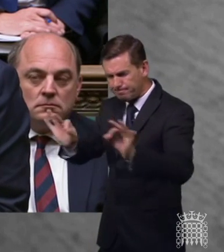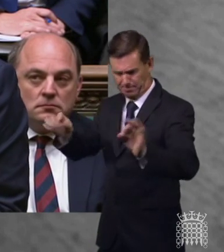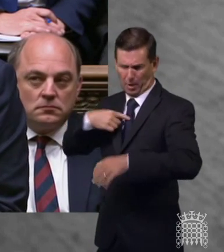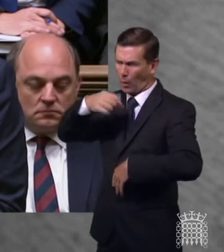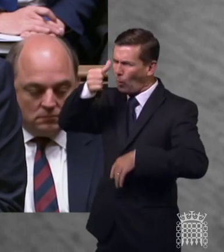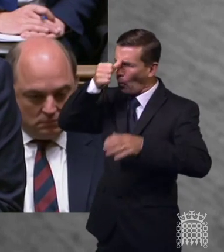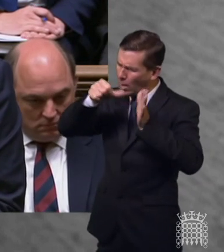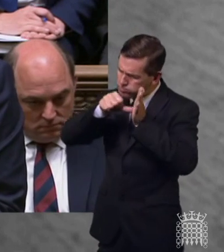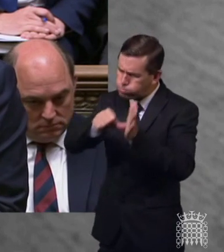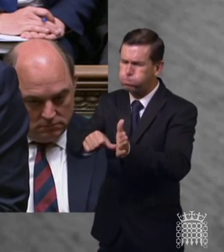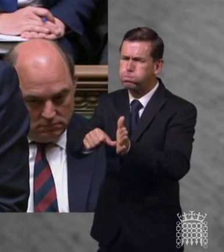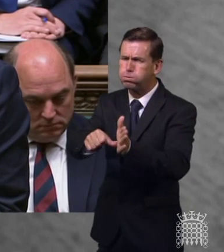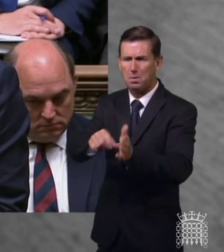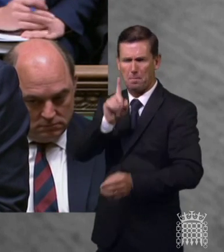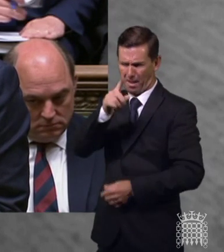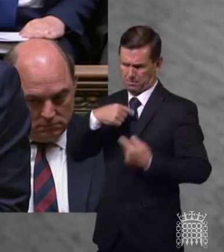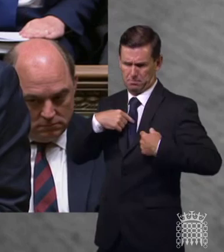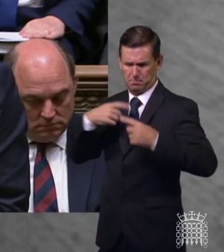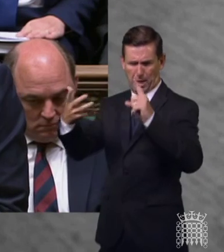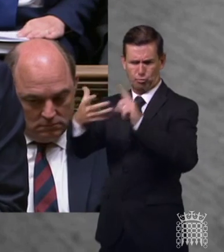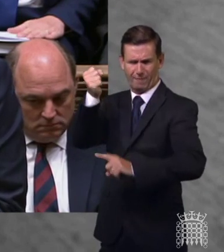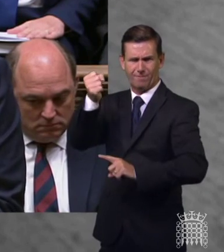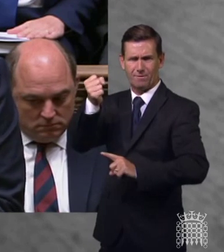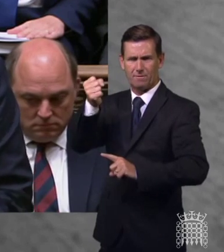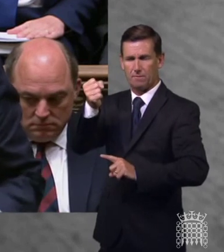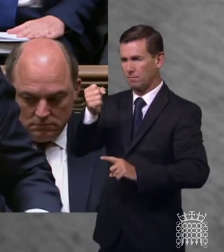And we succeeded in that core mission.